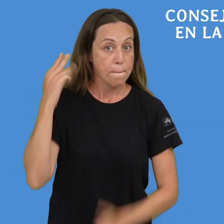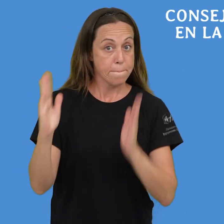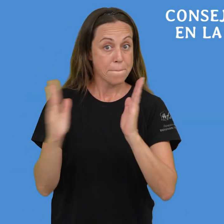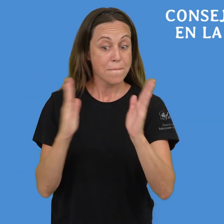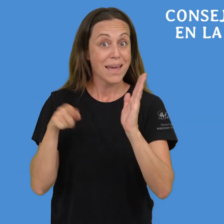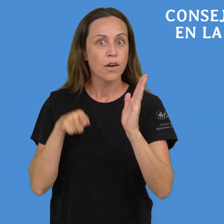época